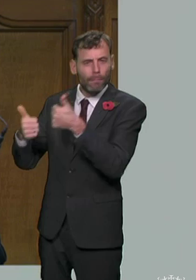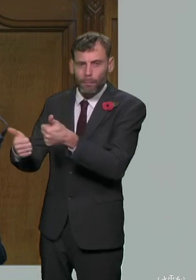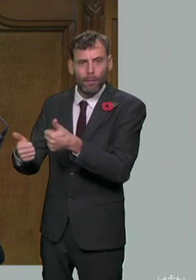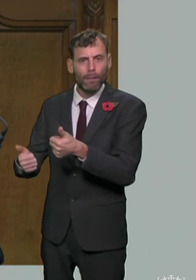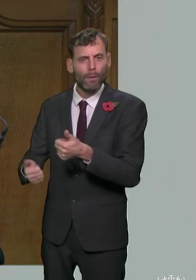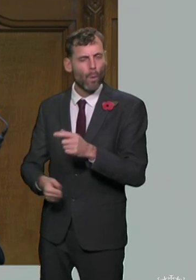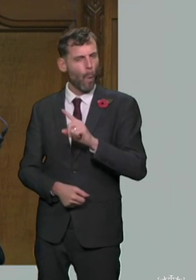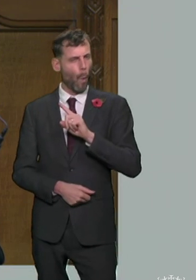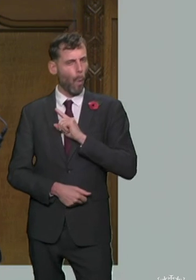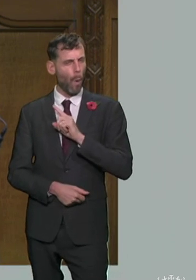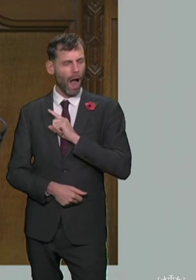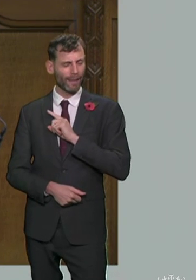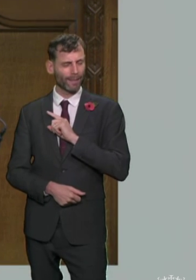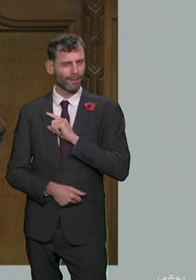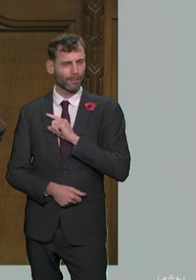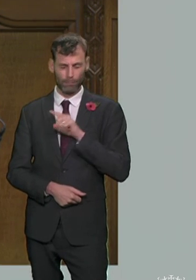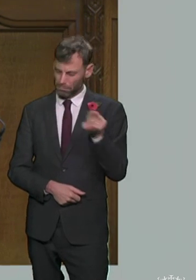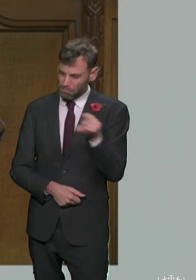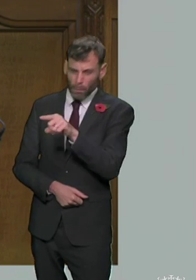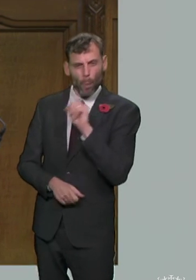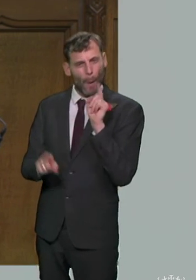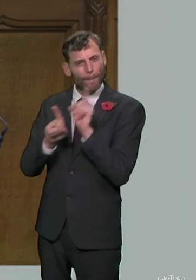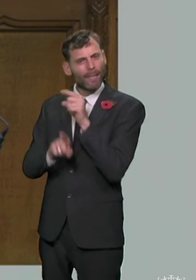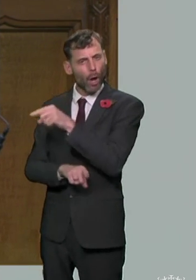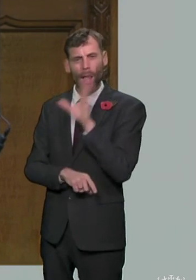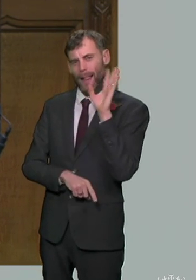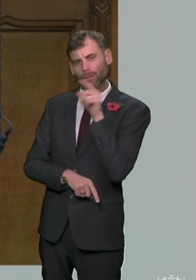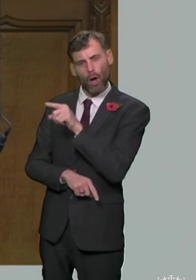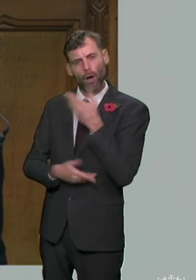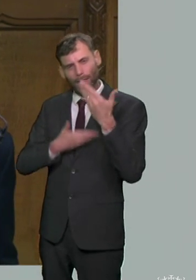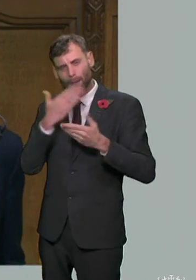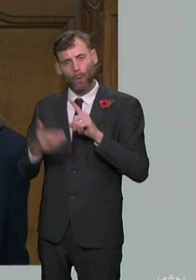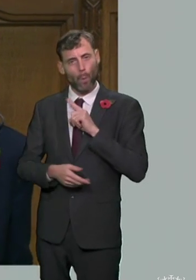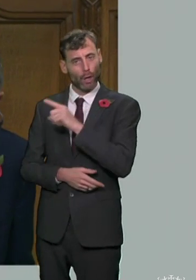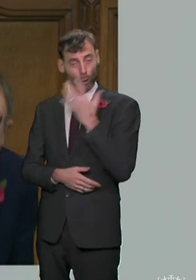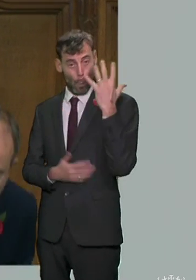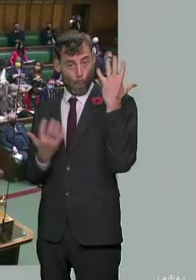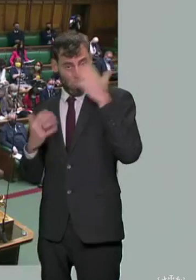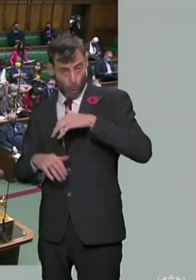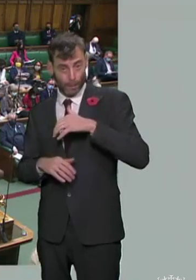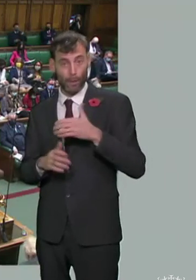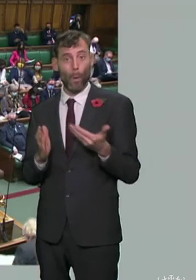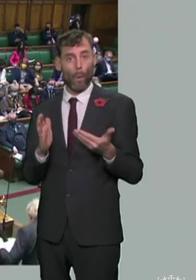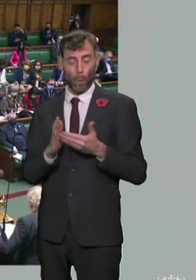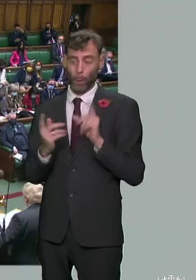will he meet her to hear why she is worried, and do so before the Building Safety Bill completes its passage through the House?